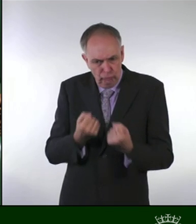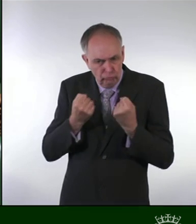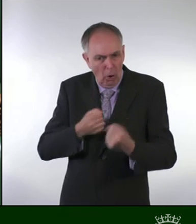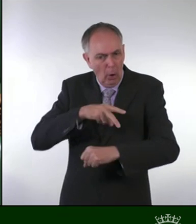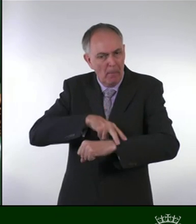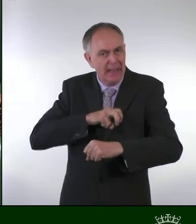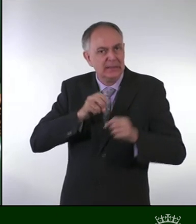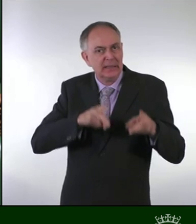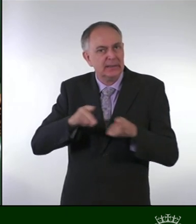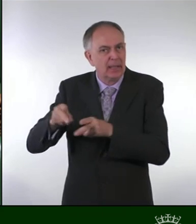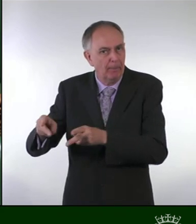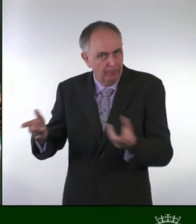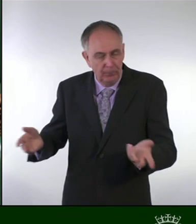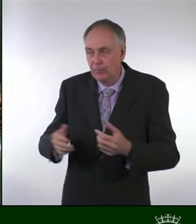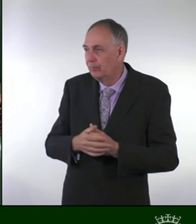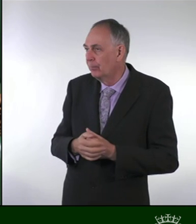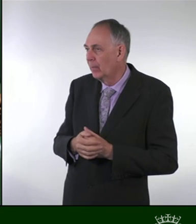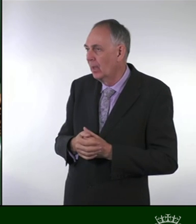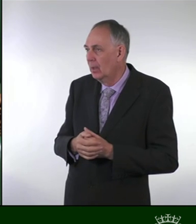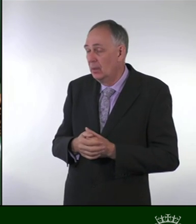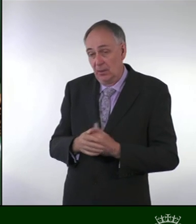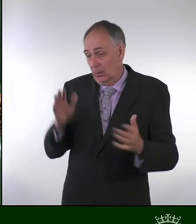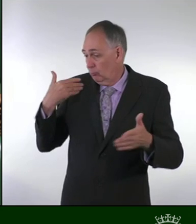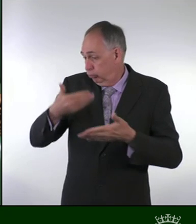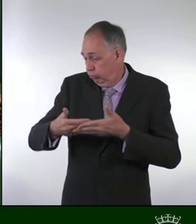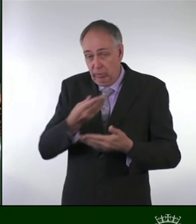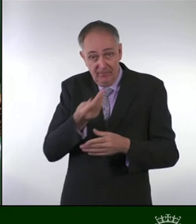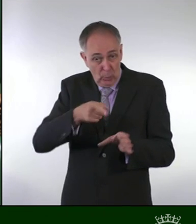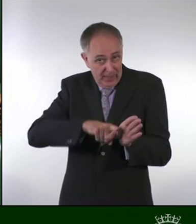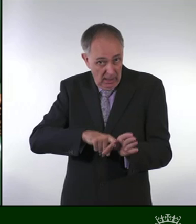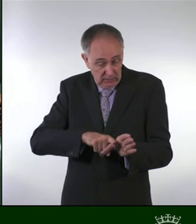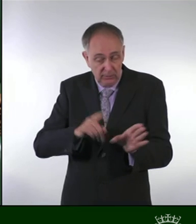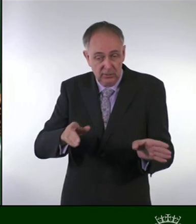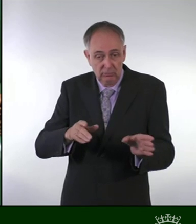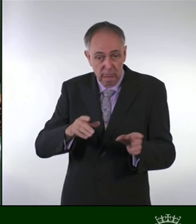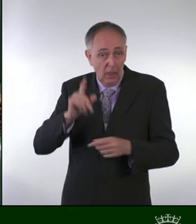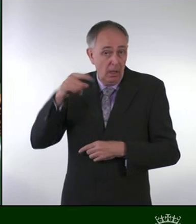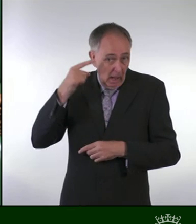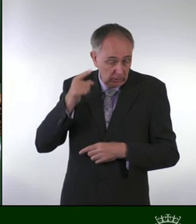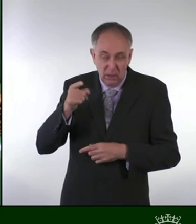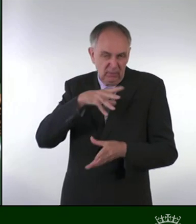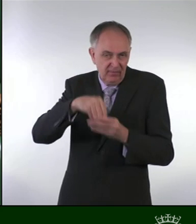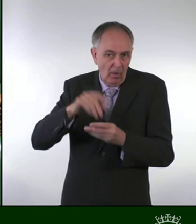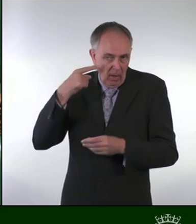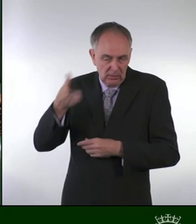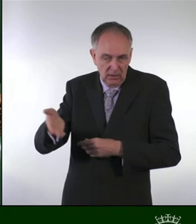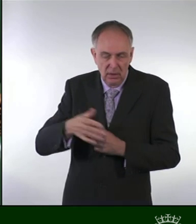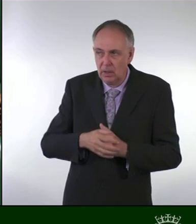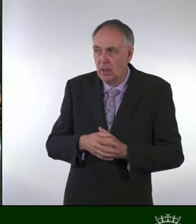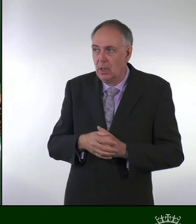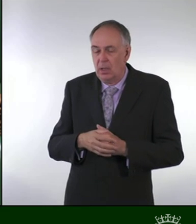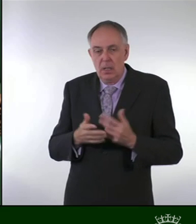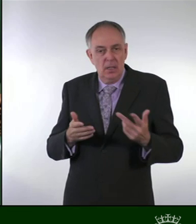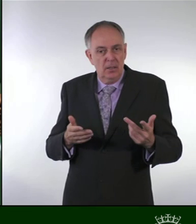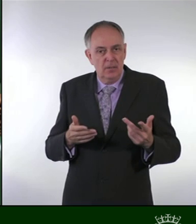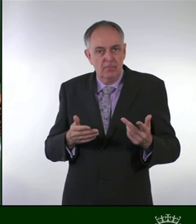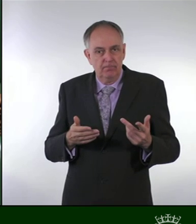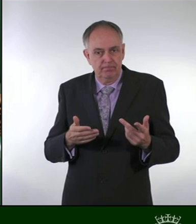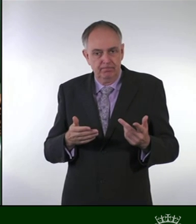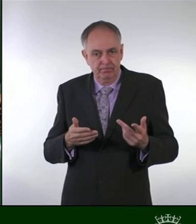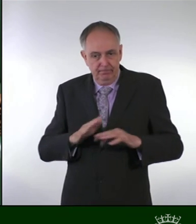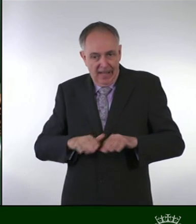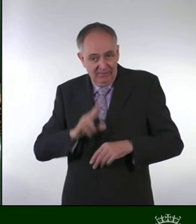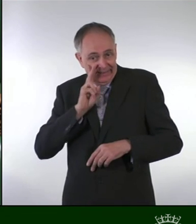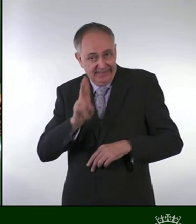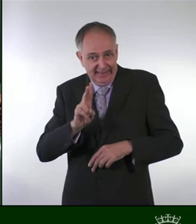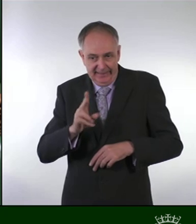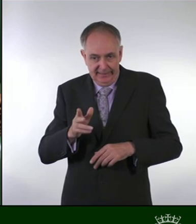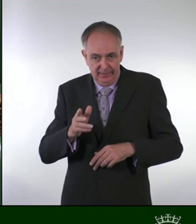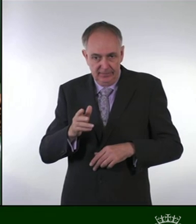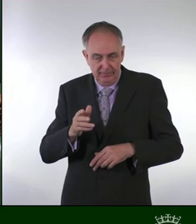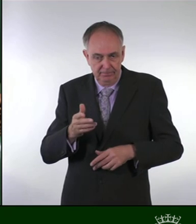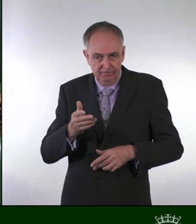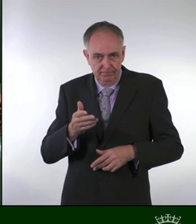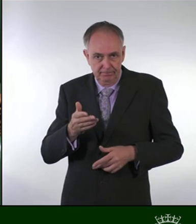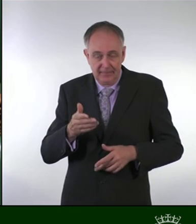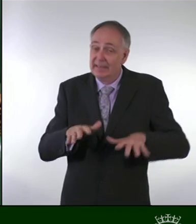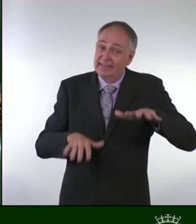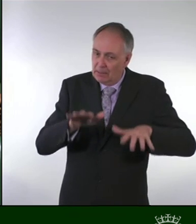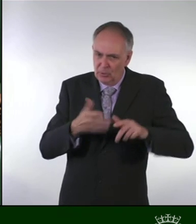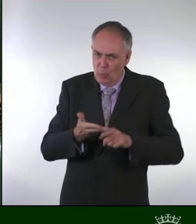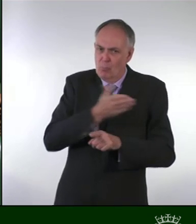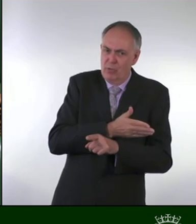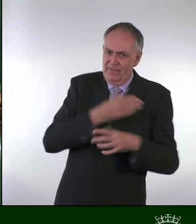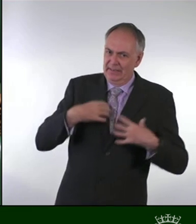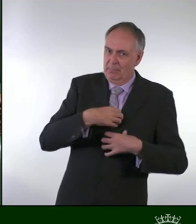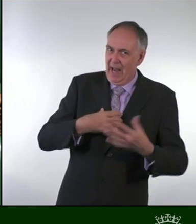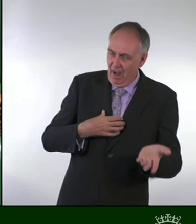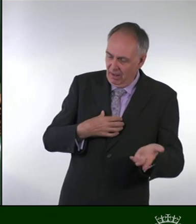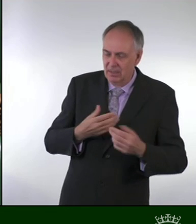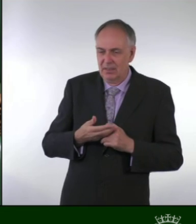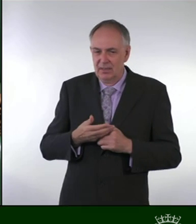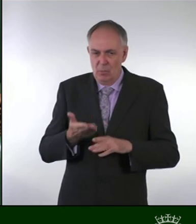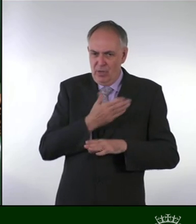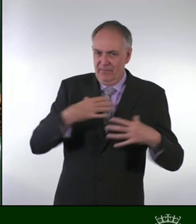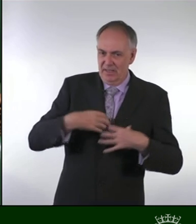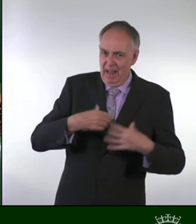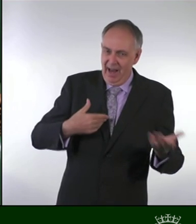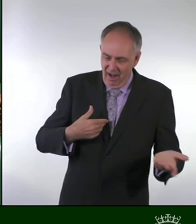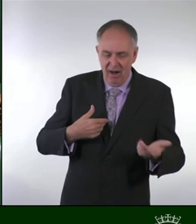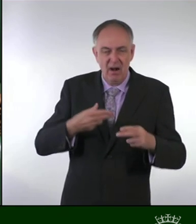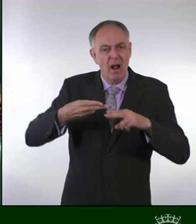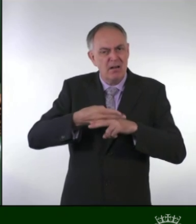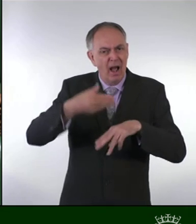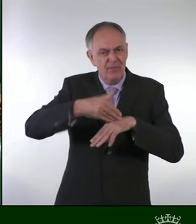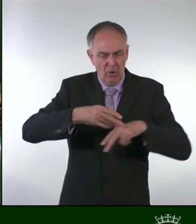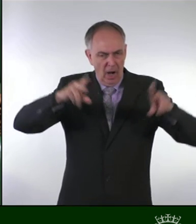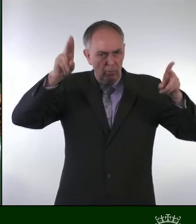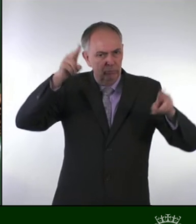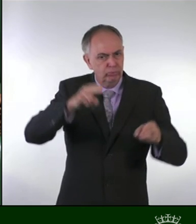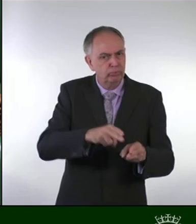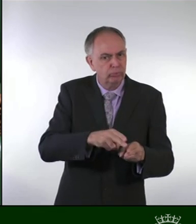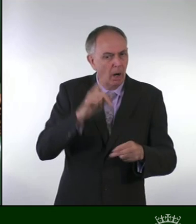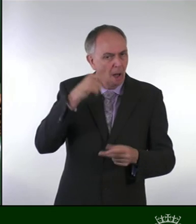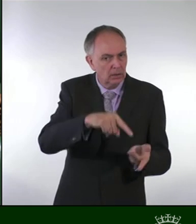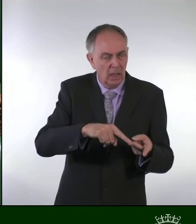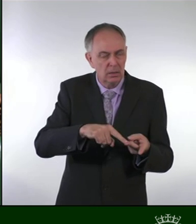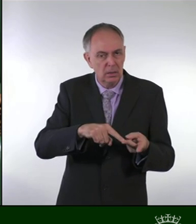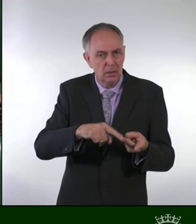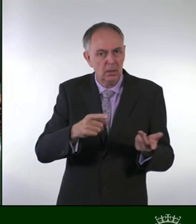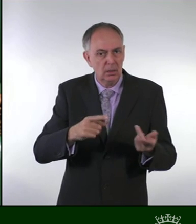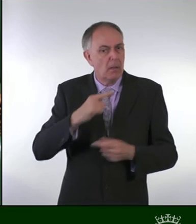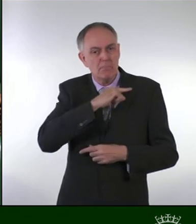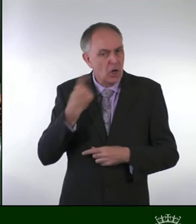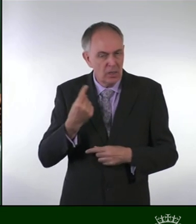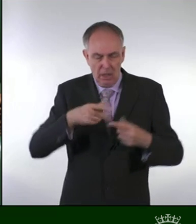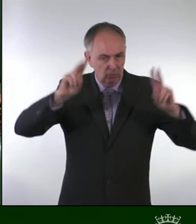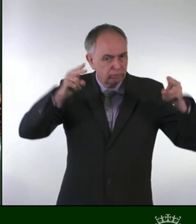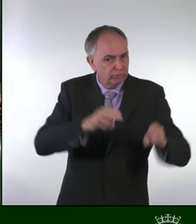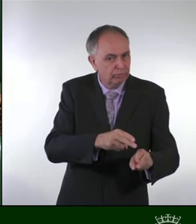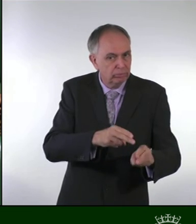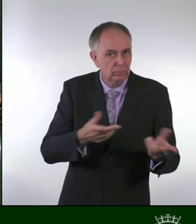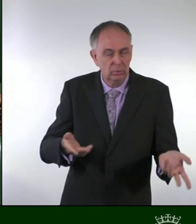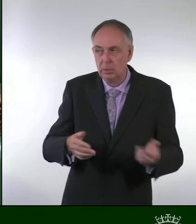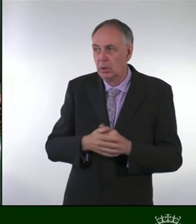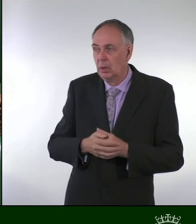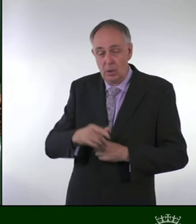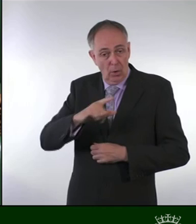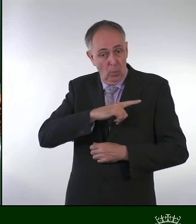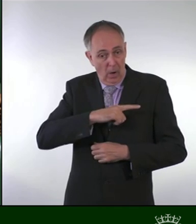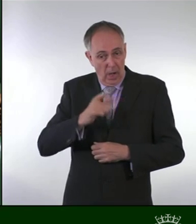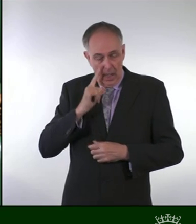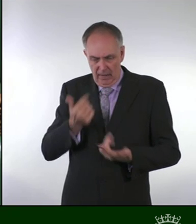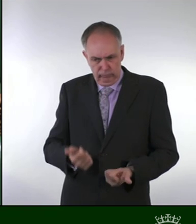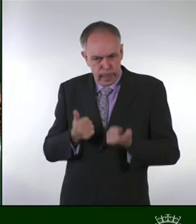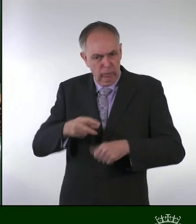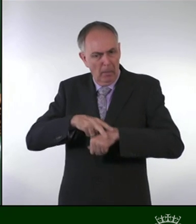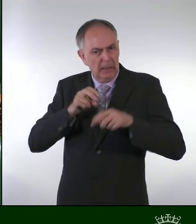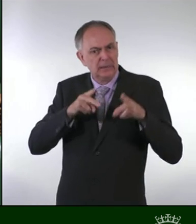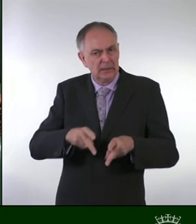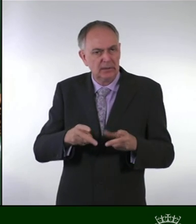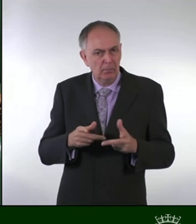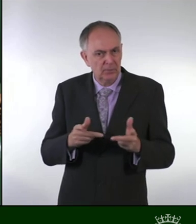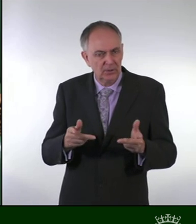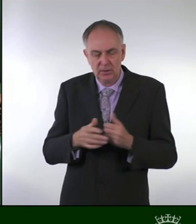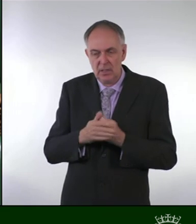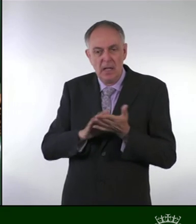I have been concerned for the last few years that in London in particular, part of which the honourable Lady represents, we have not seen the approach that we saw under the previous Mayor, for instance, when there was a significant reduction in knife crime and a significant reduction in murder by dint of having proportionate policing that included the